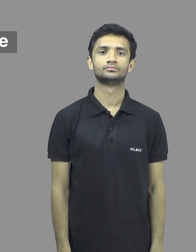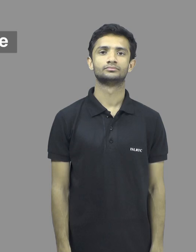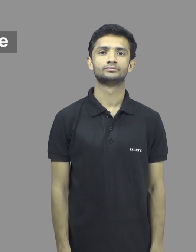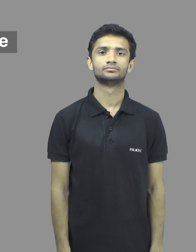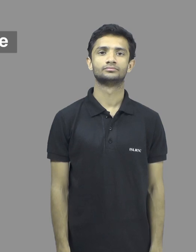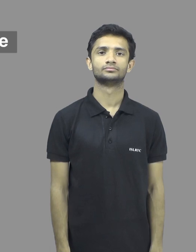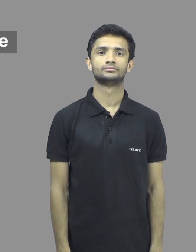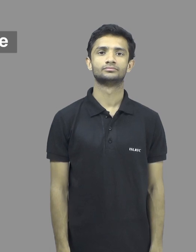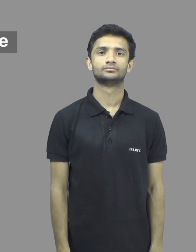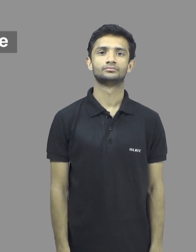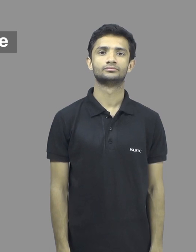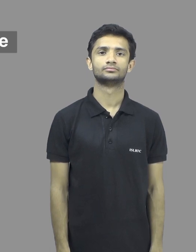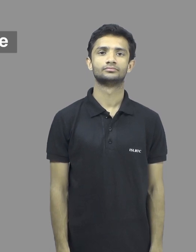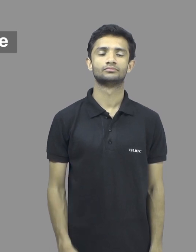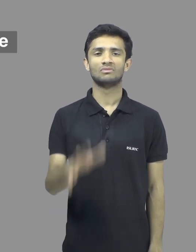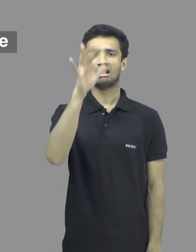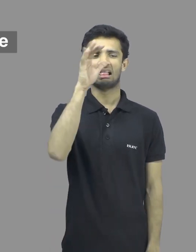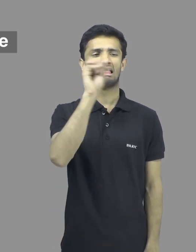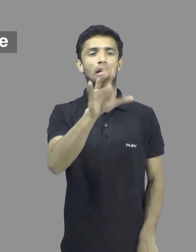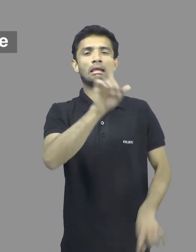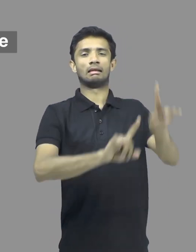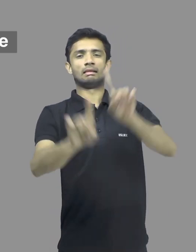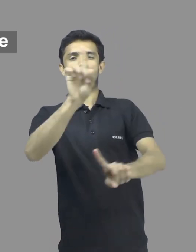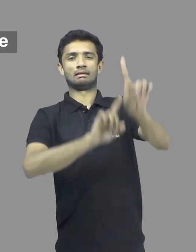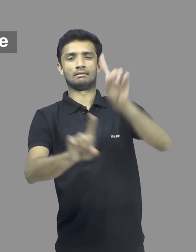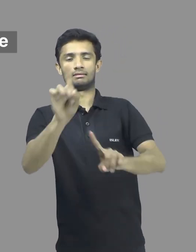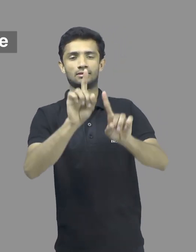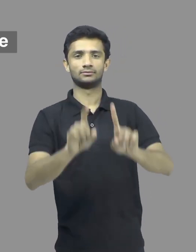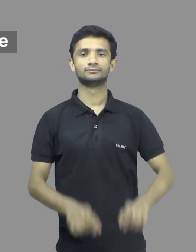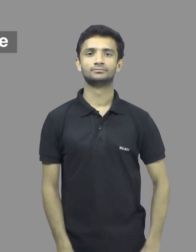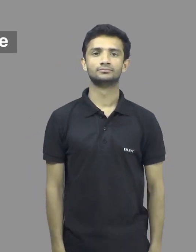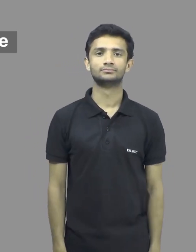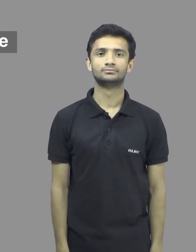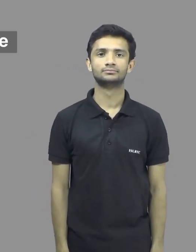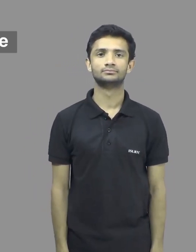Deceive